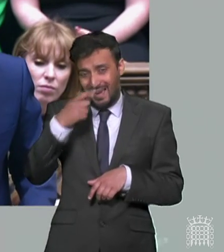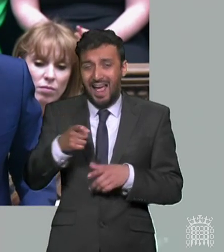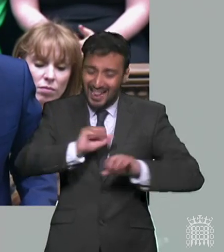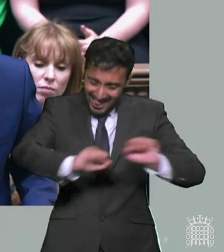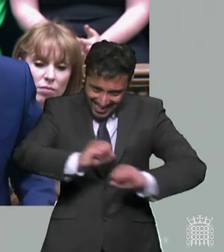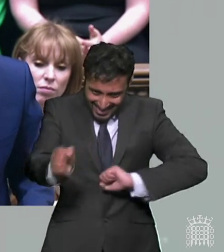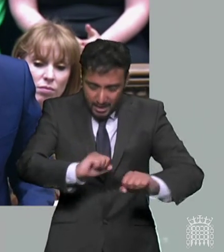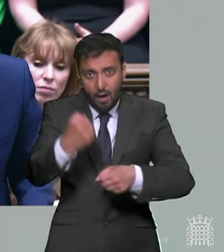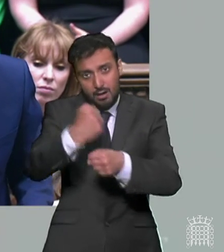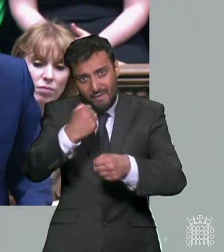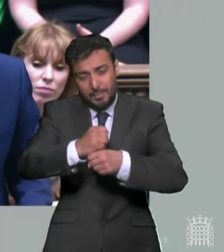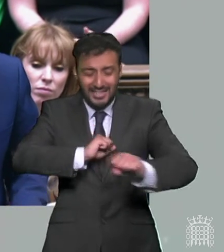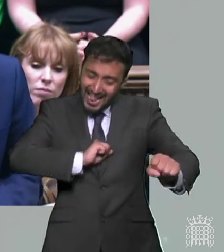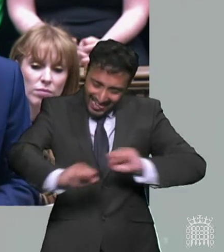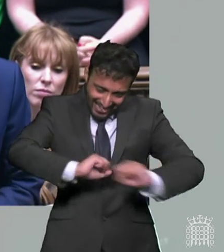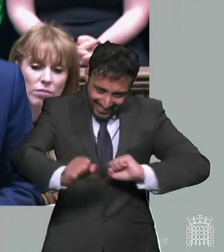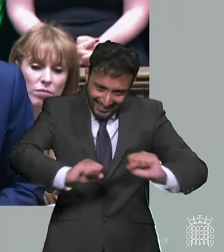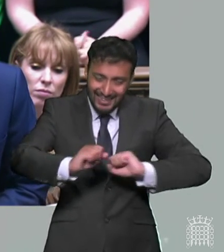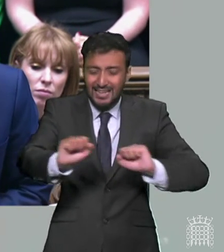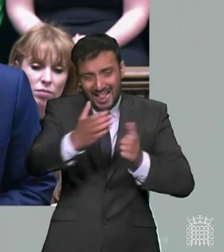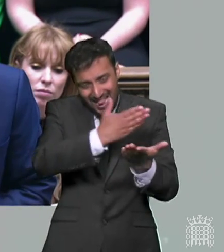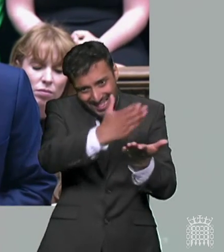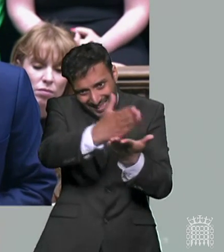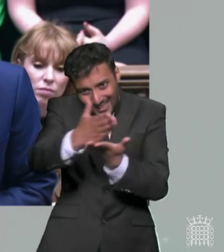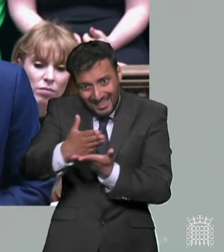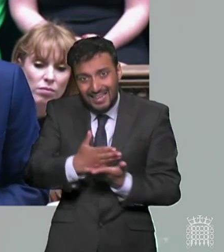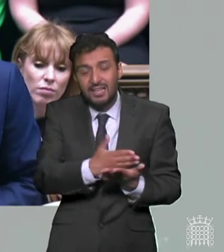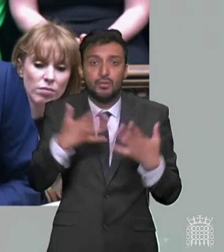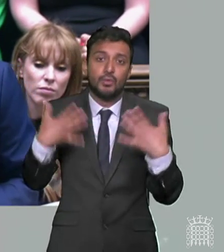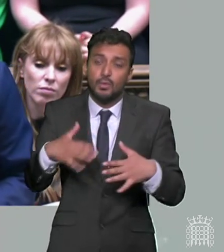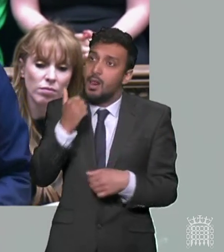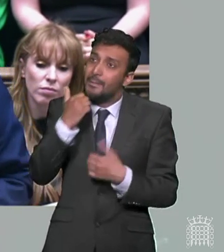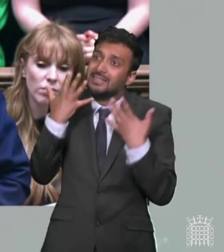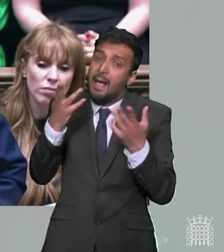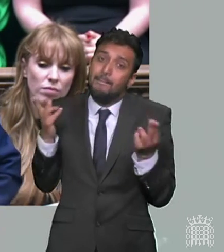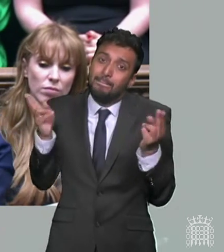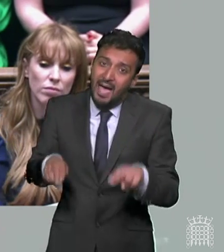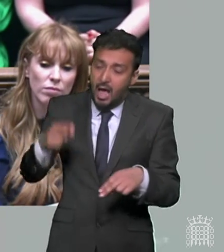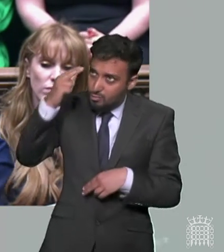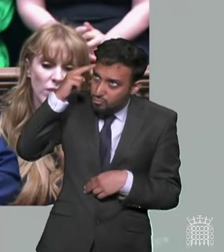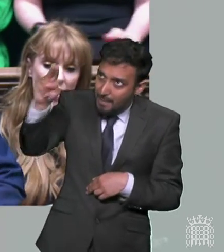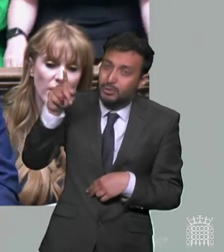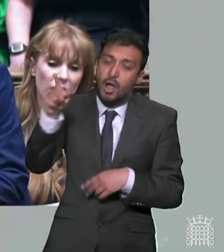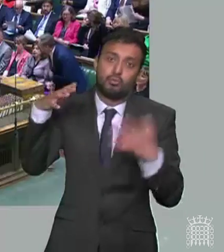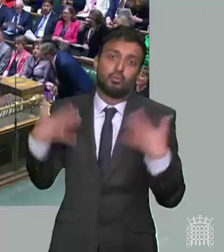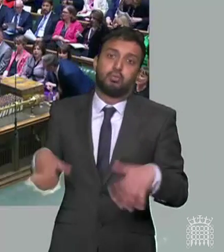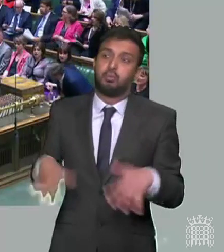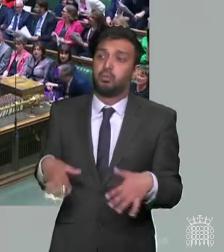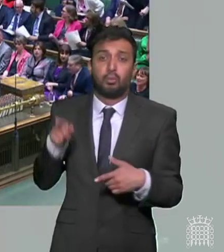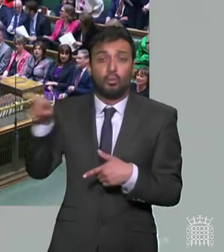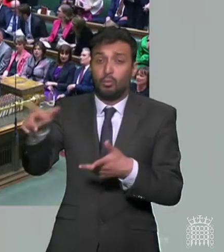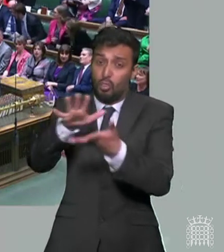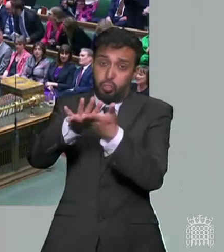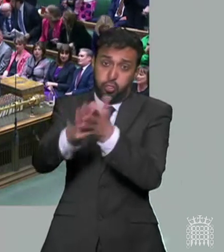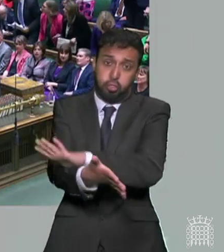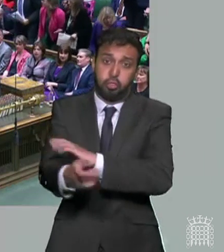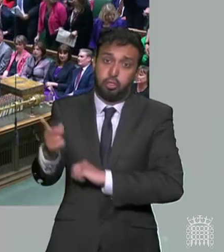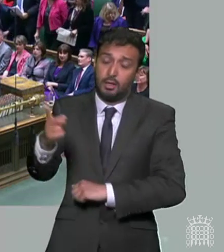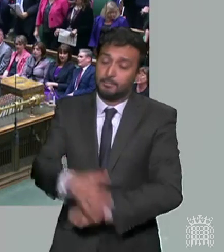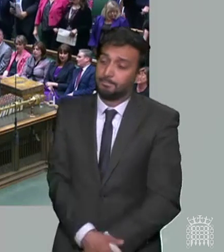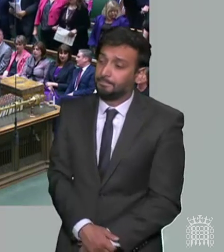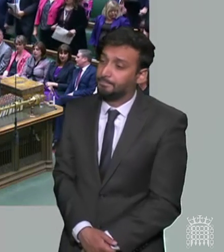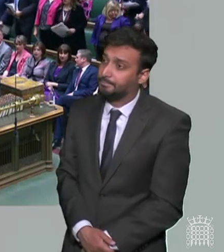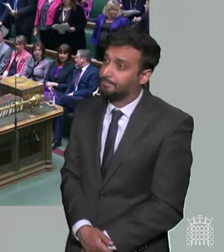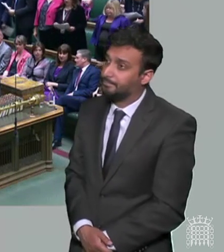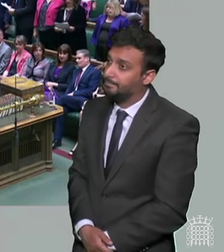Only then can we restore the dignity of that great office and the democracy that it represents.